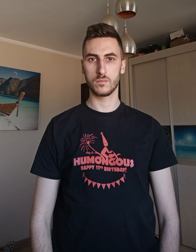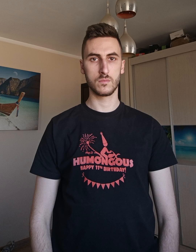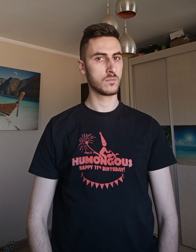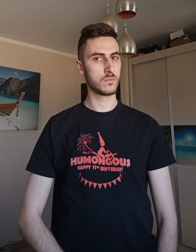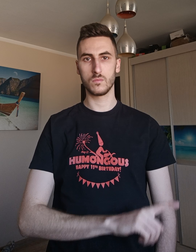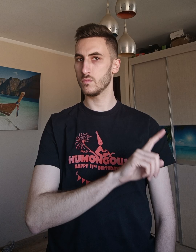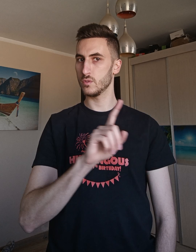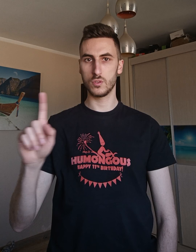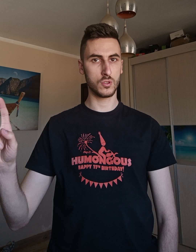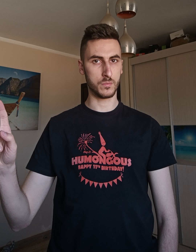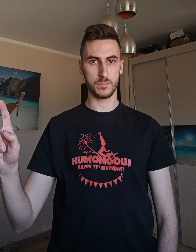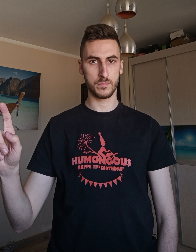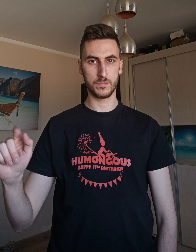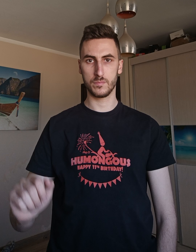לא